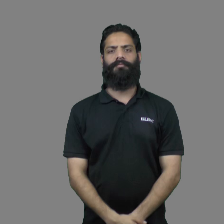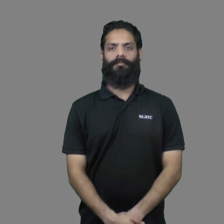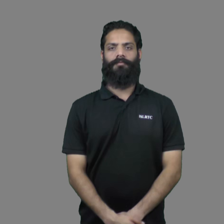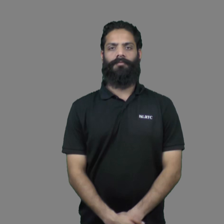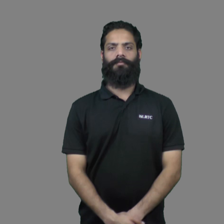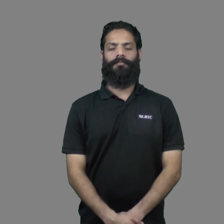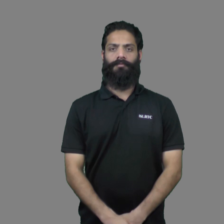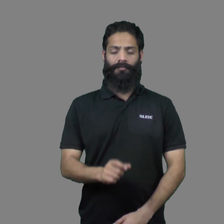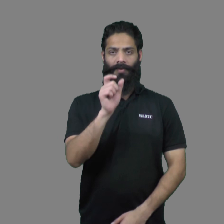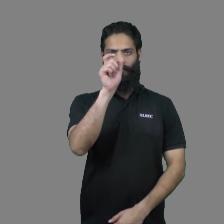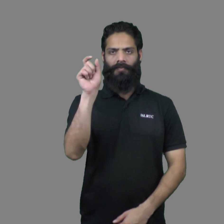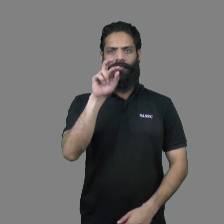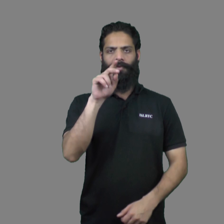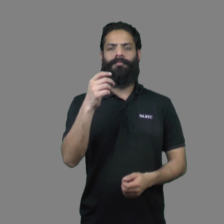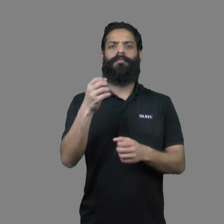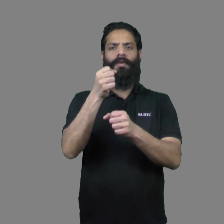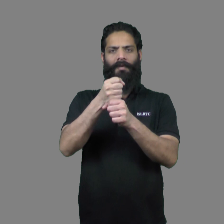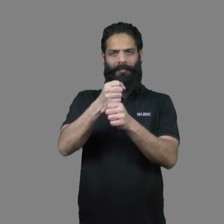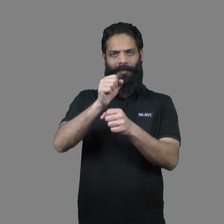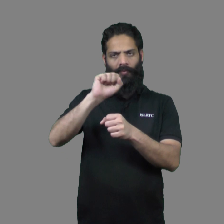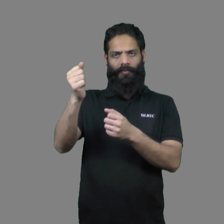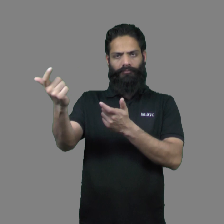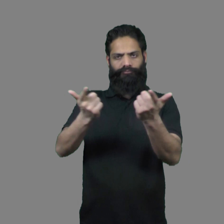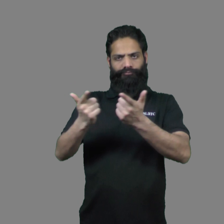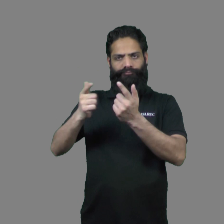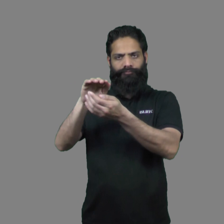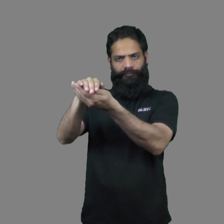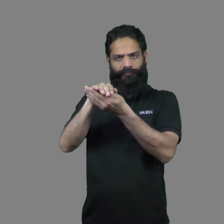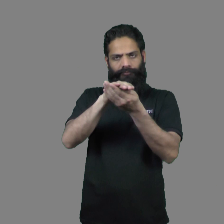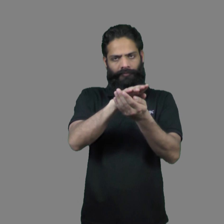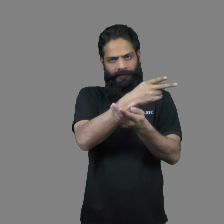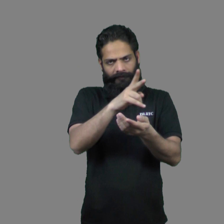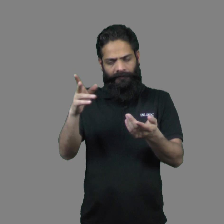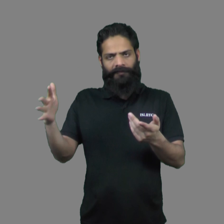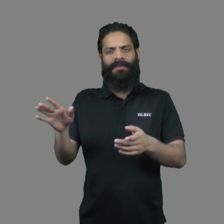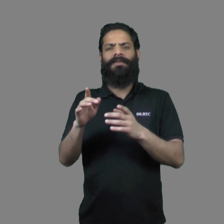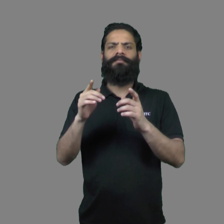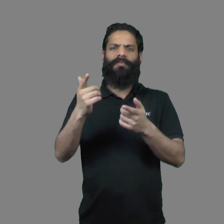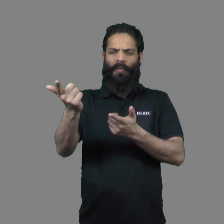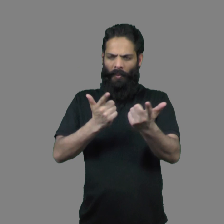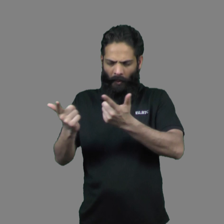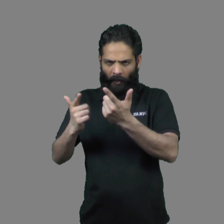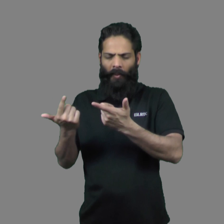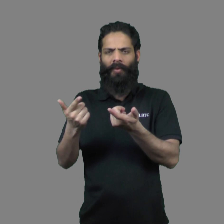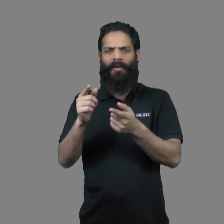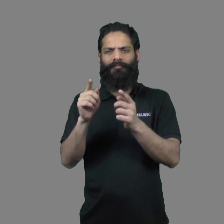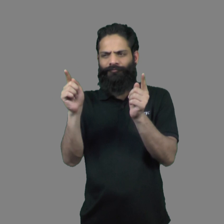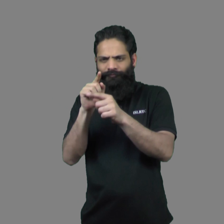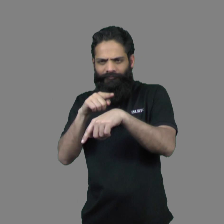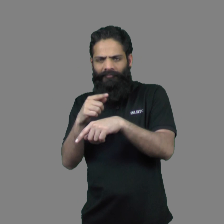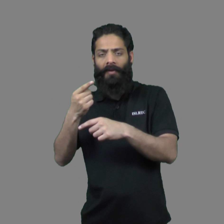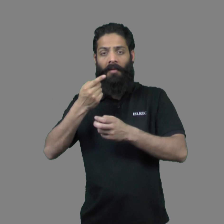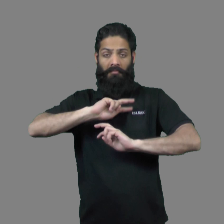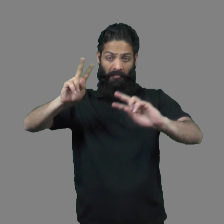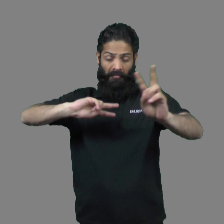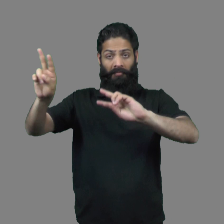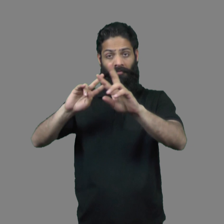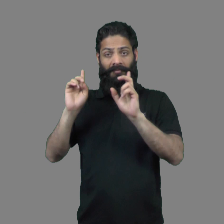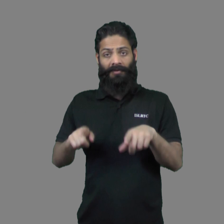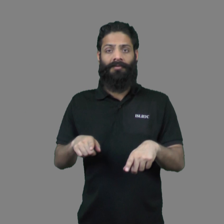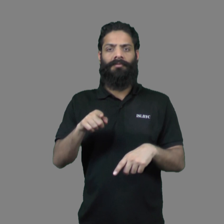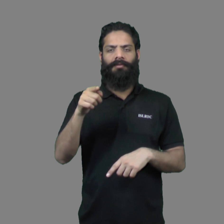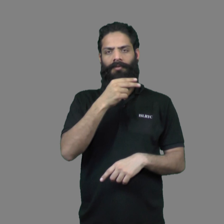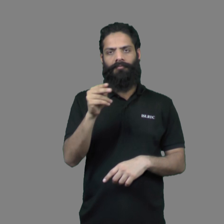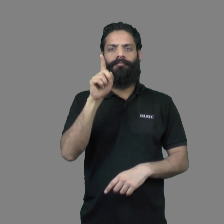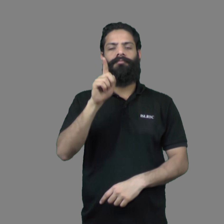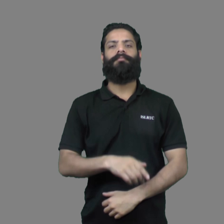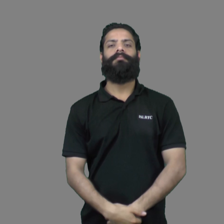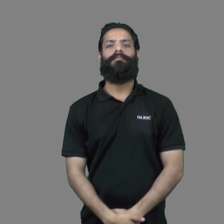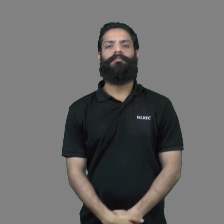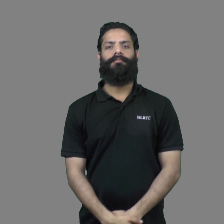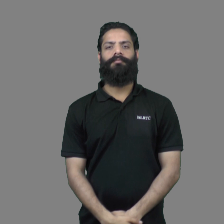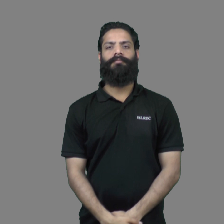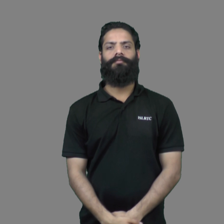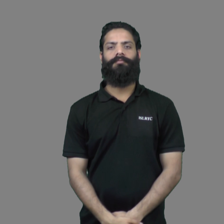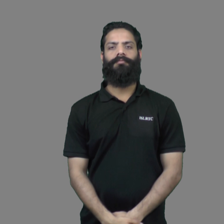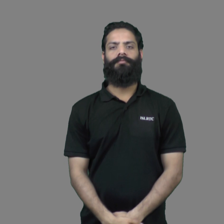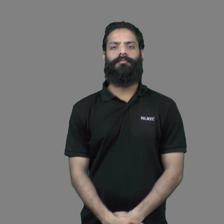Government Dept